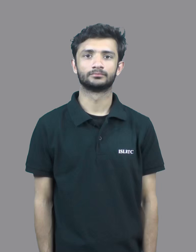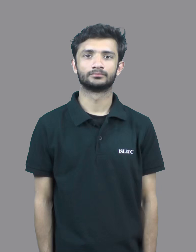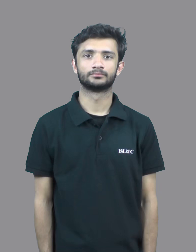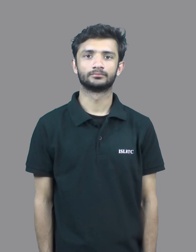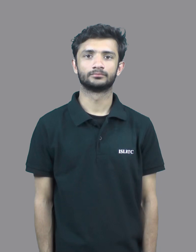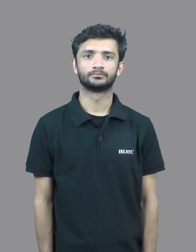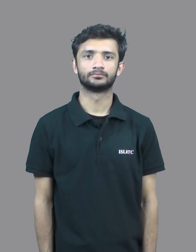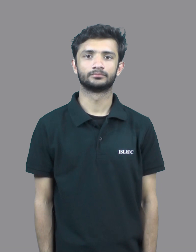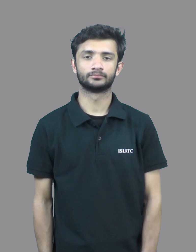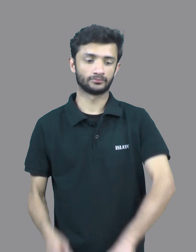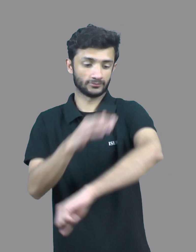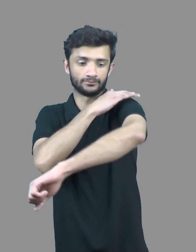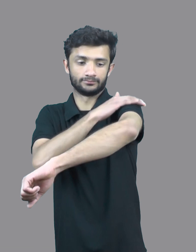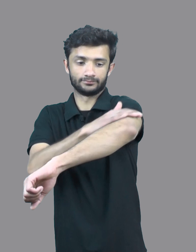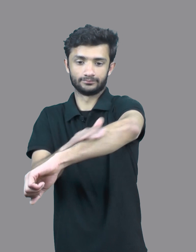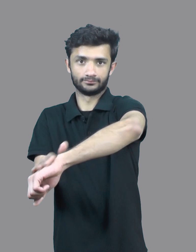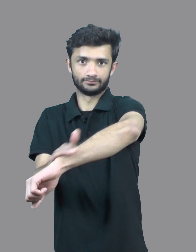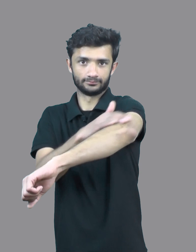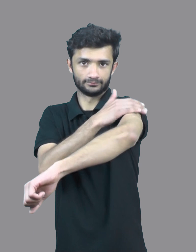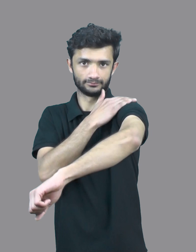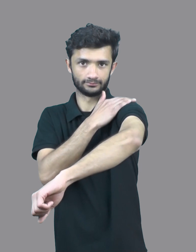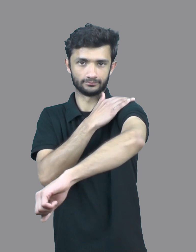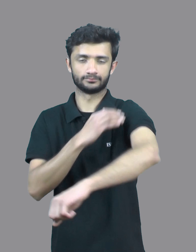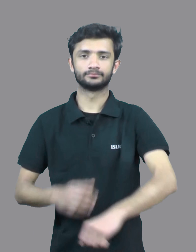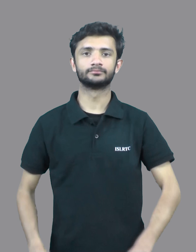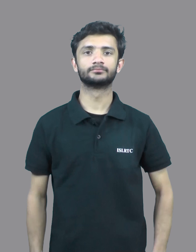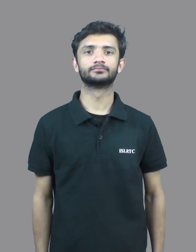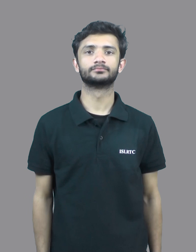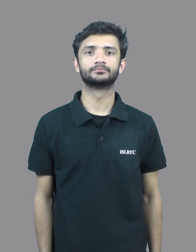Arm